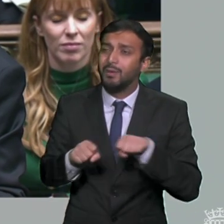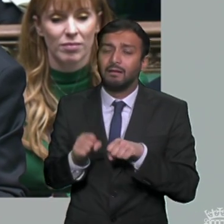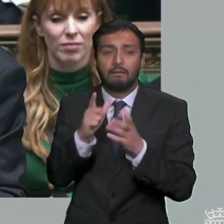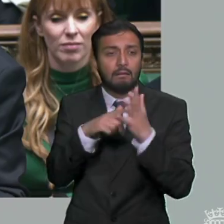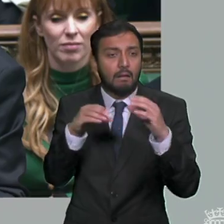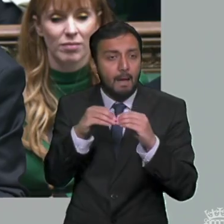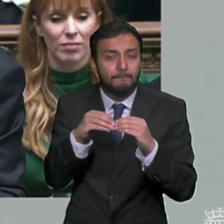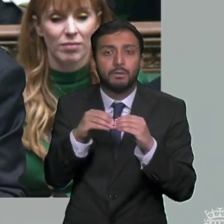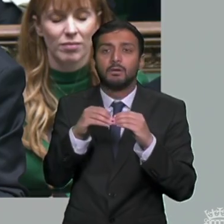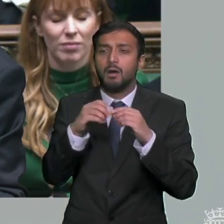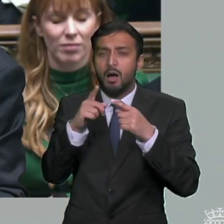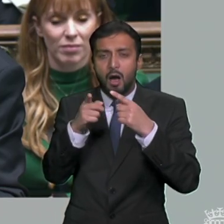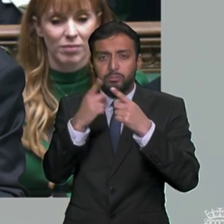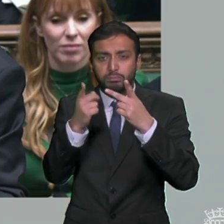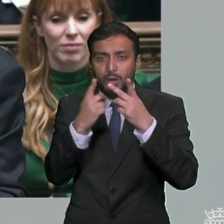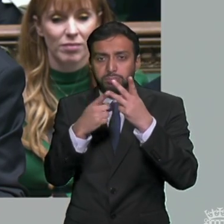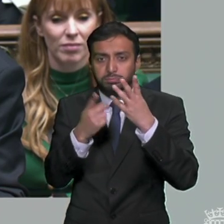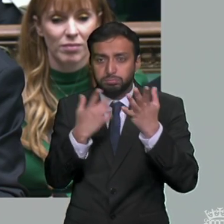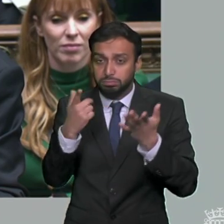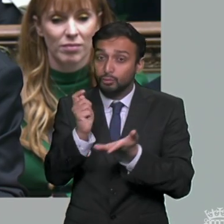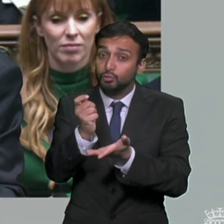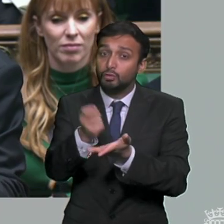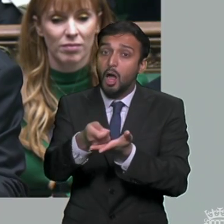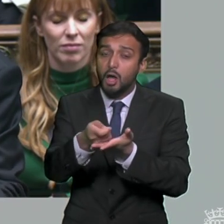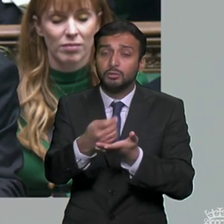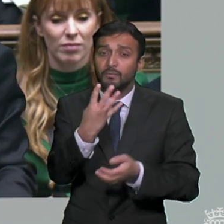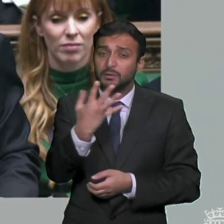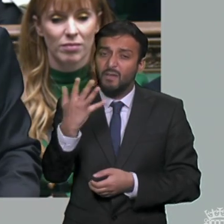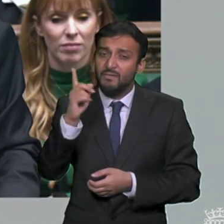It charges more than £45,000 a year in fees.